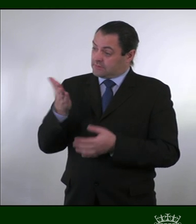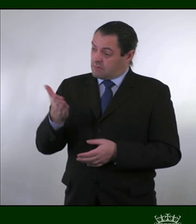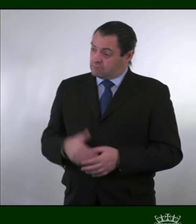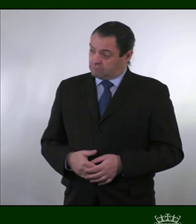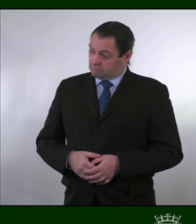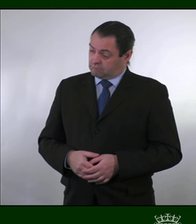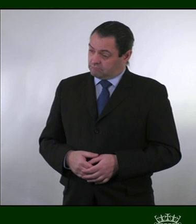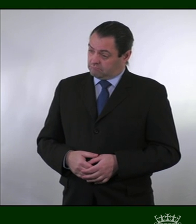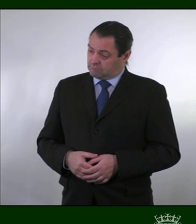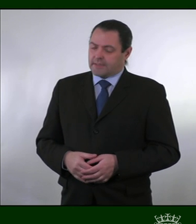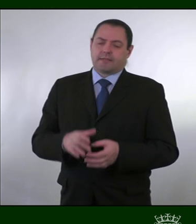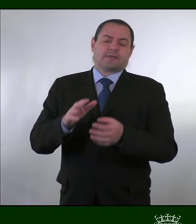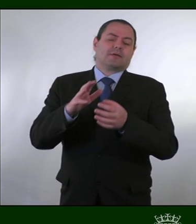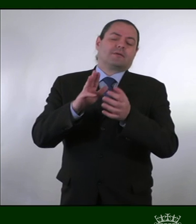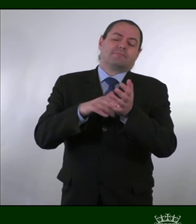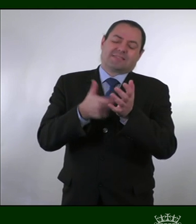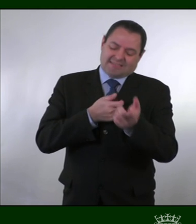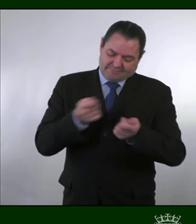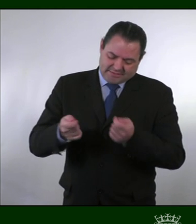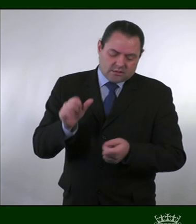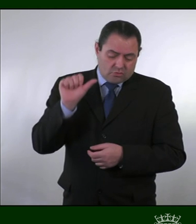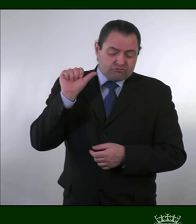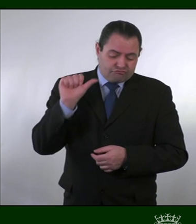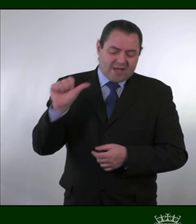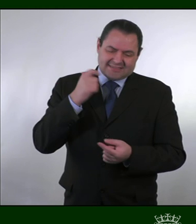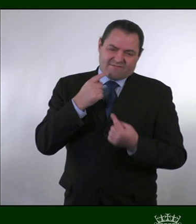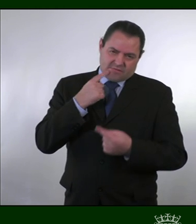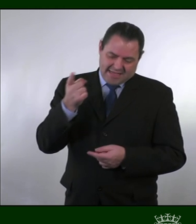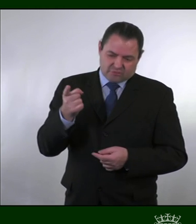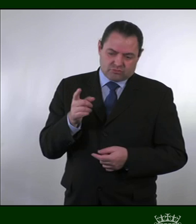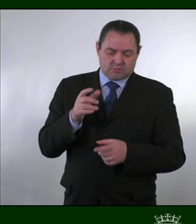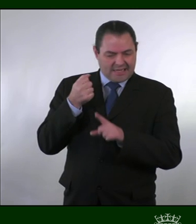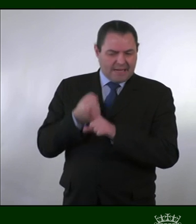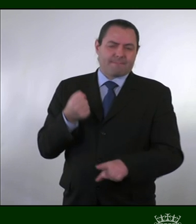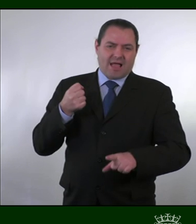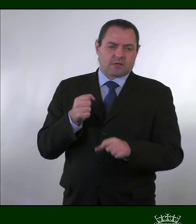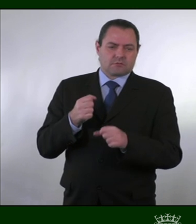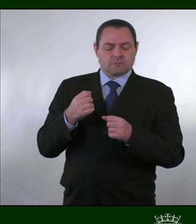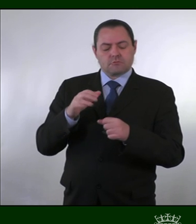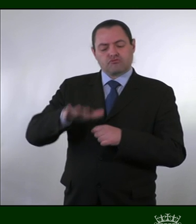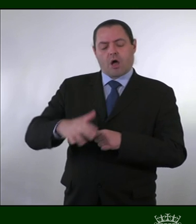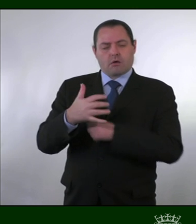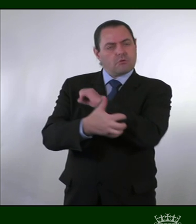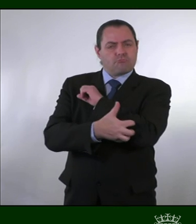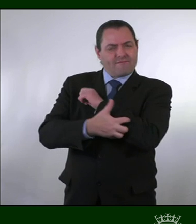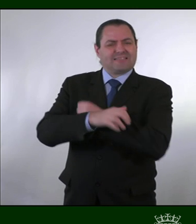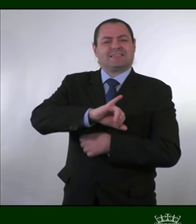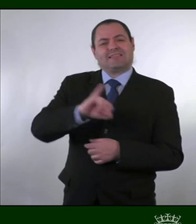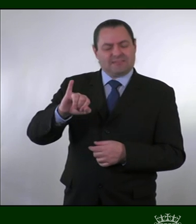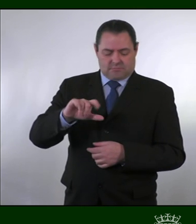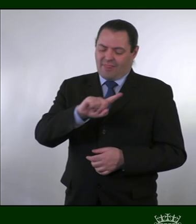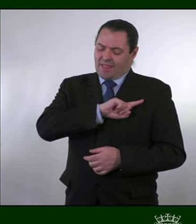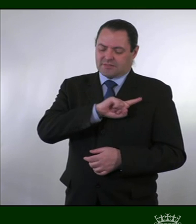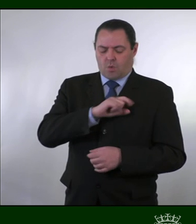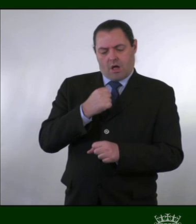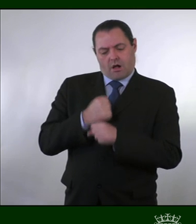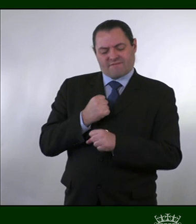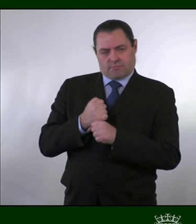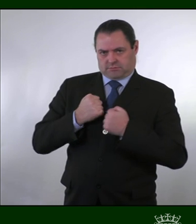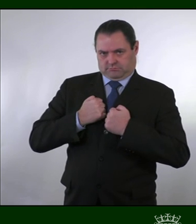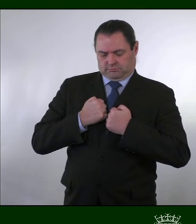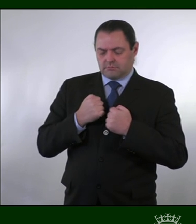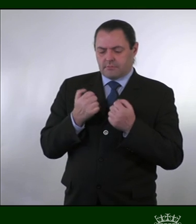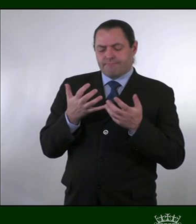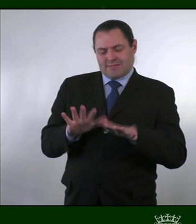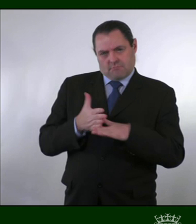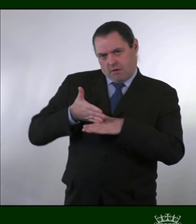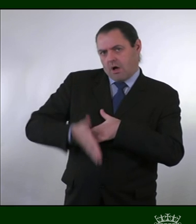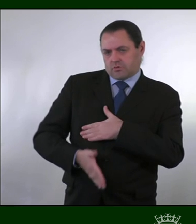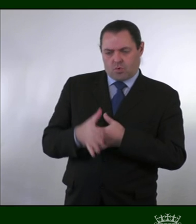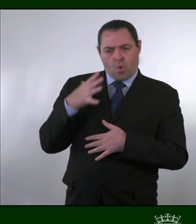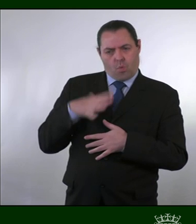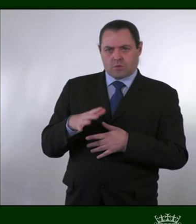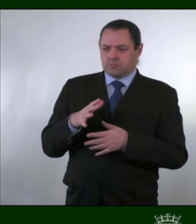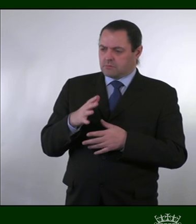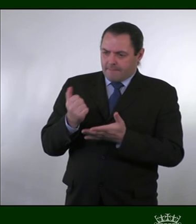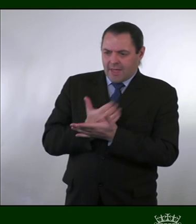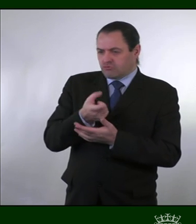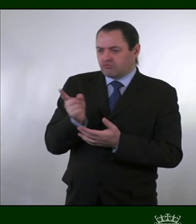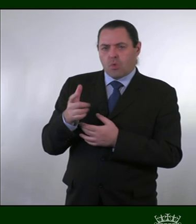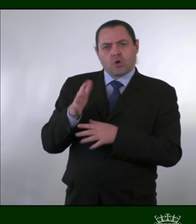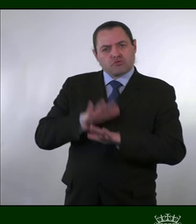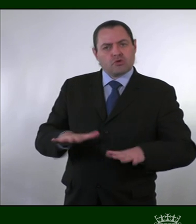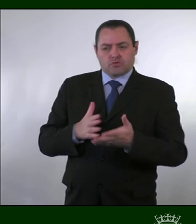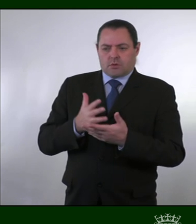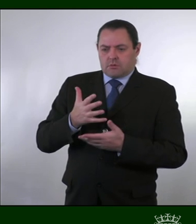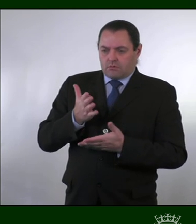The hon. Lady is right in what she says about the impact of child poverty, and that is why this Government have worked so hard to combat child poverty.